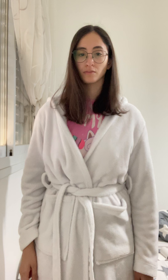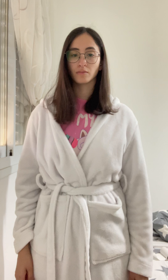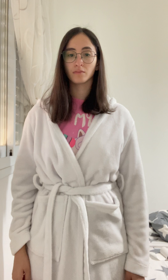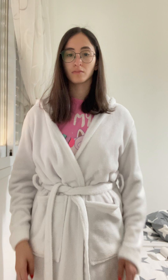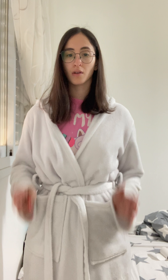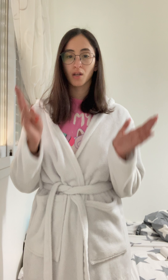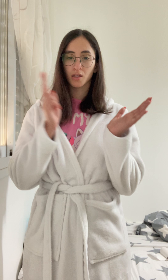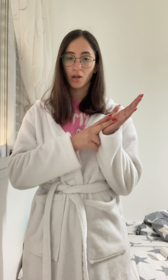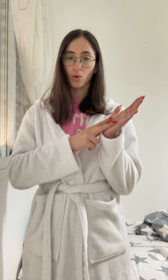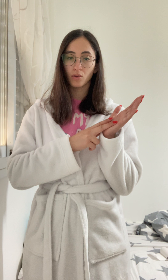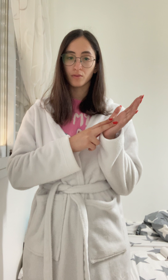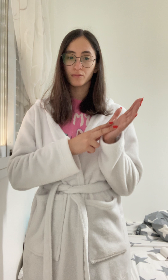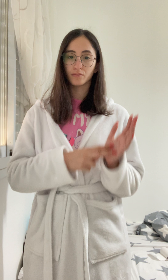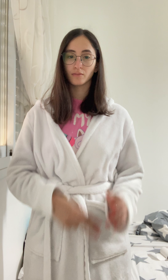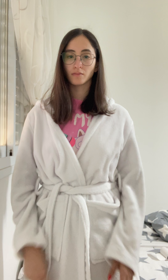נכון